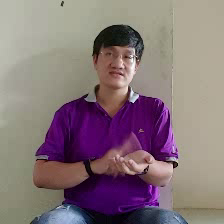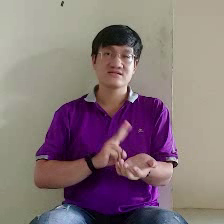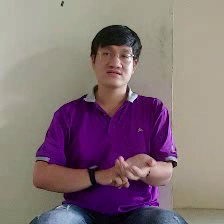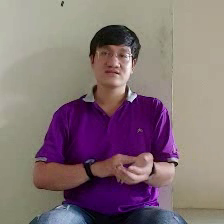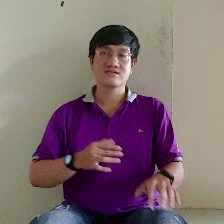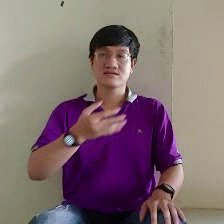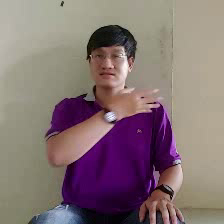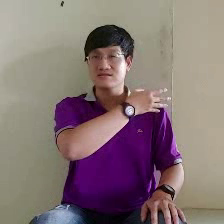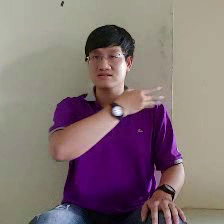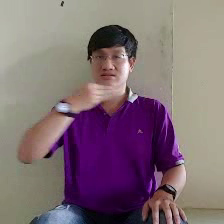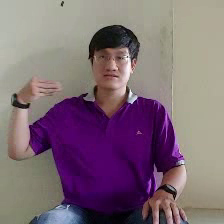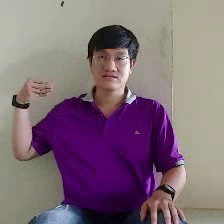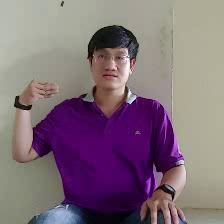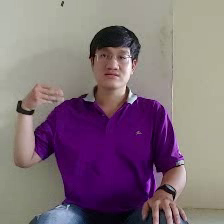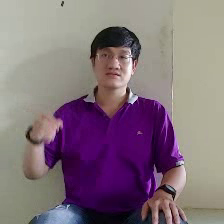Lây bệnh